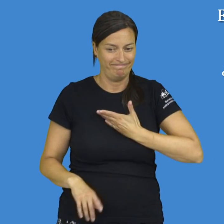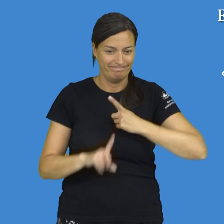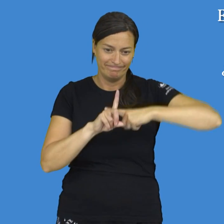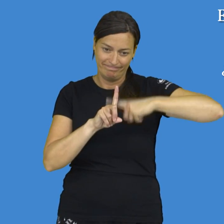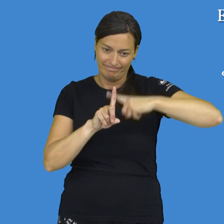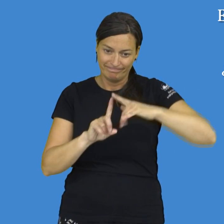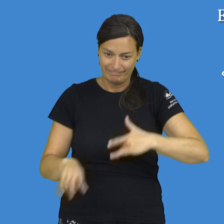nivel